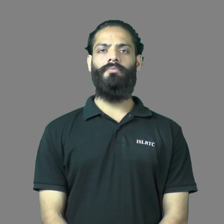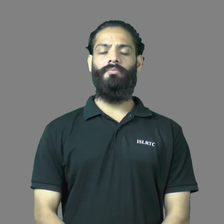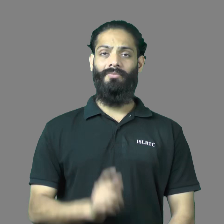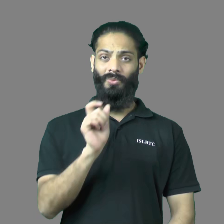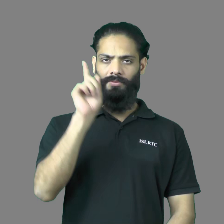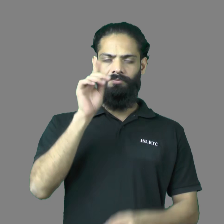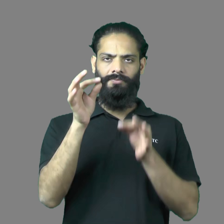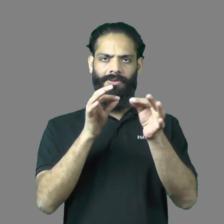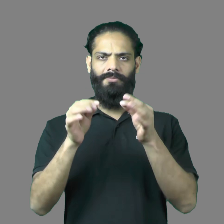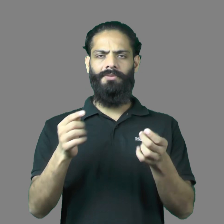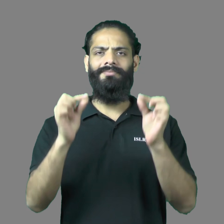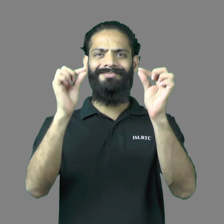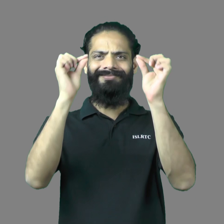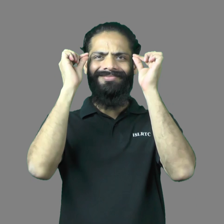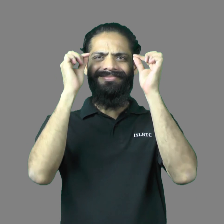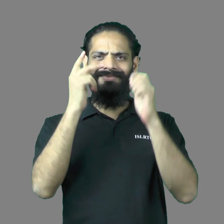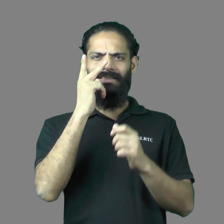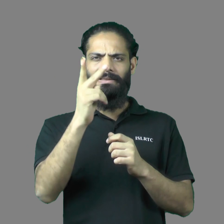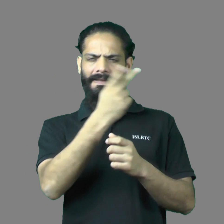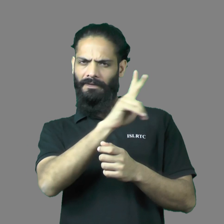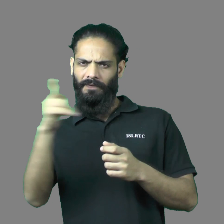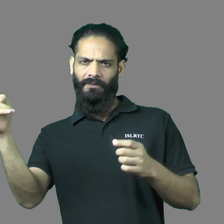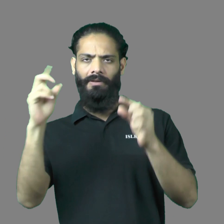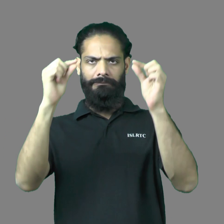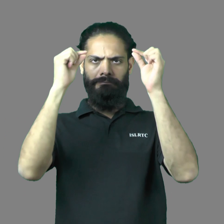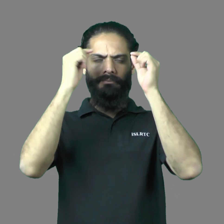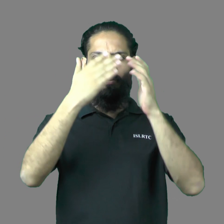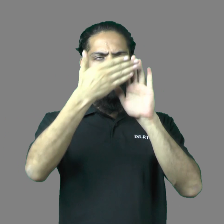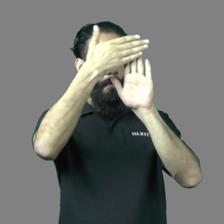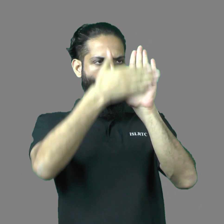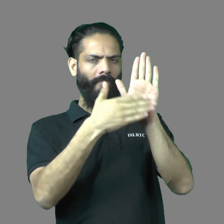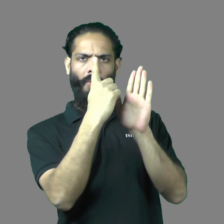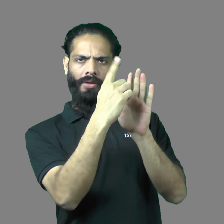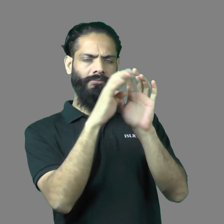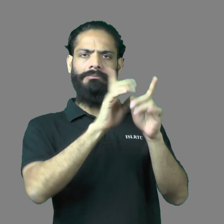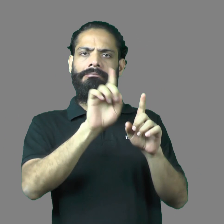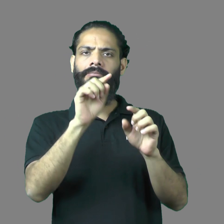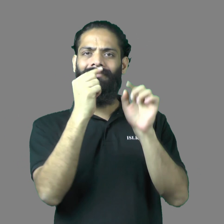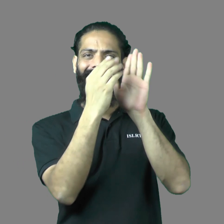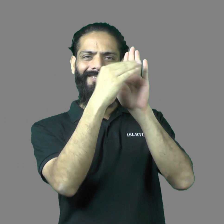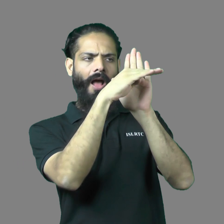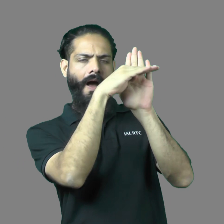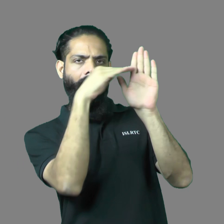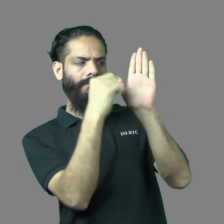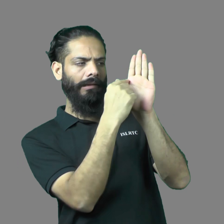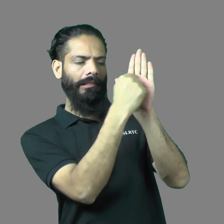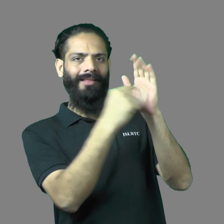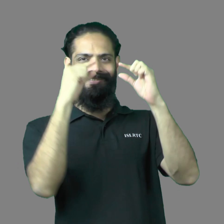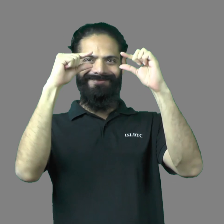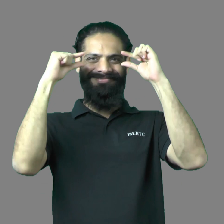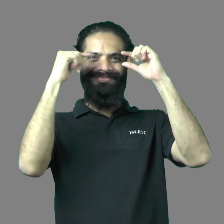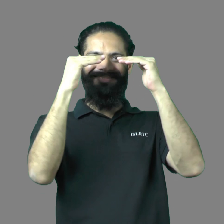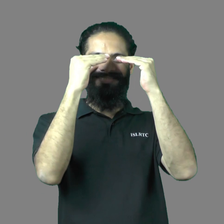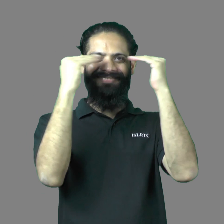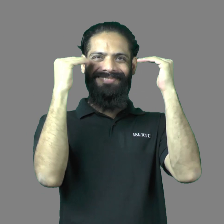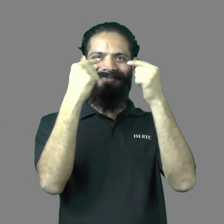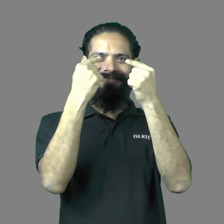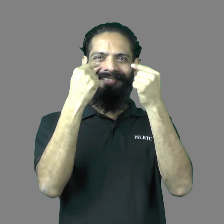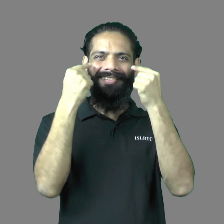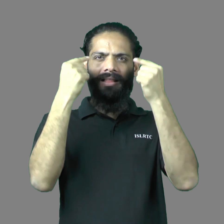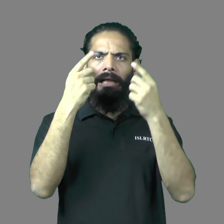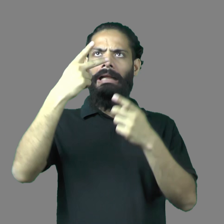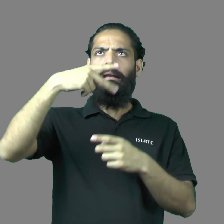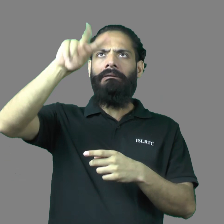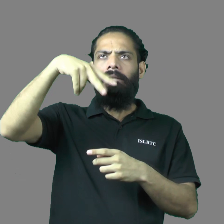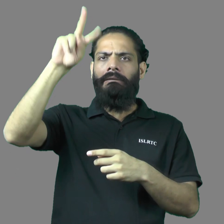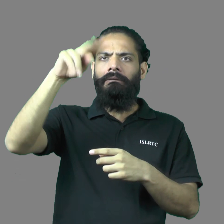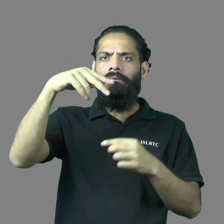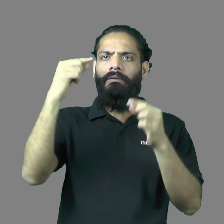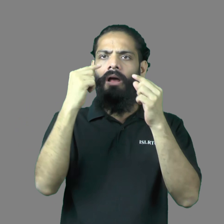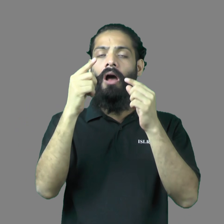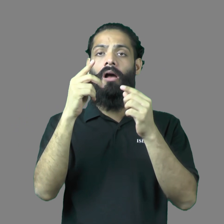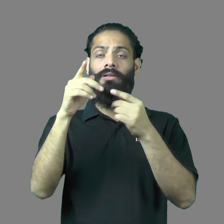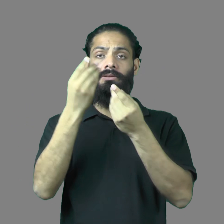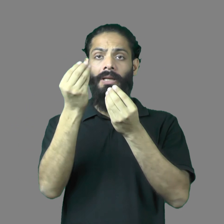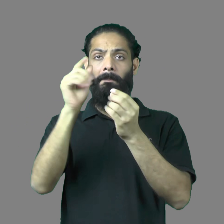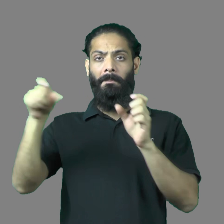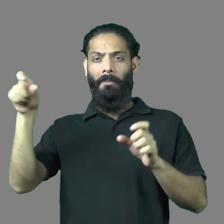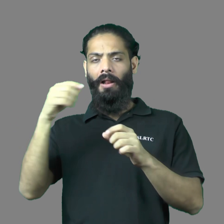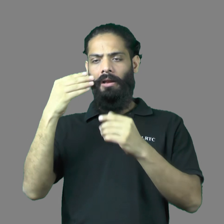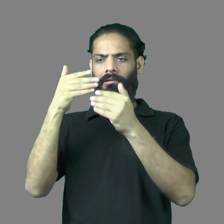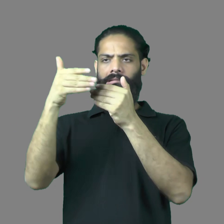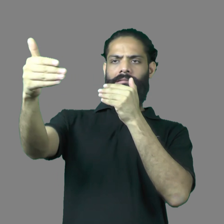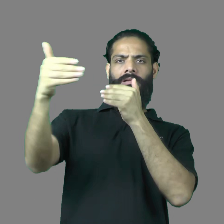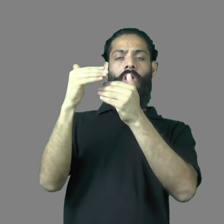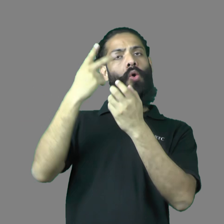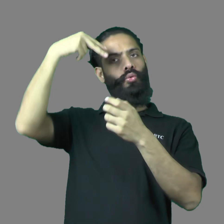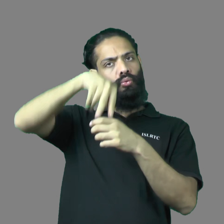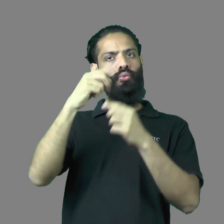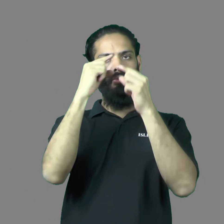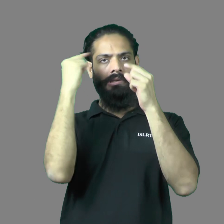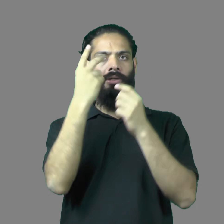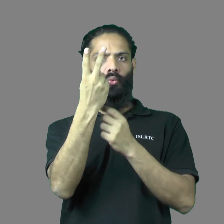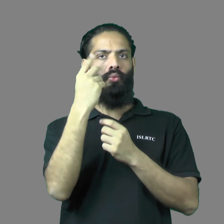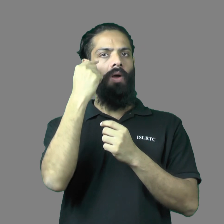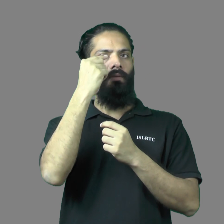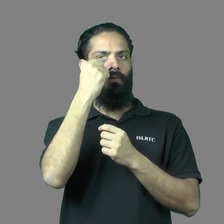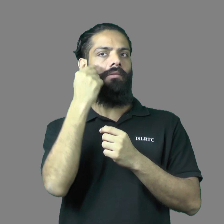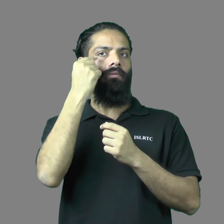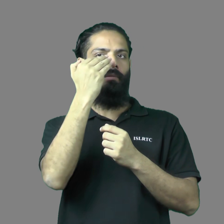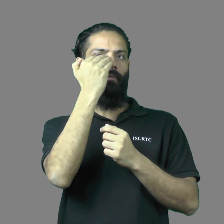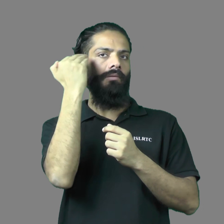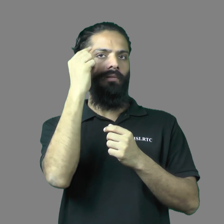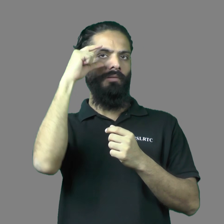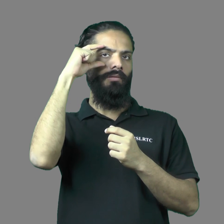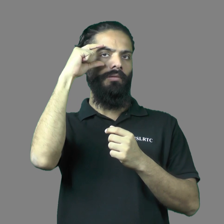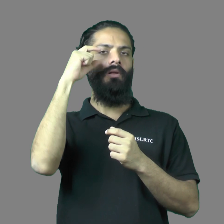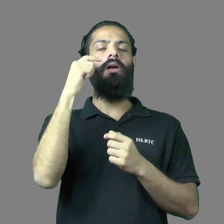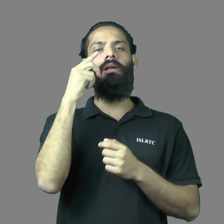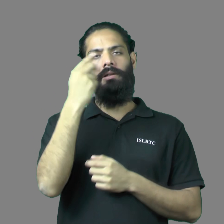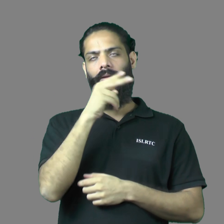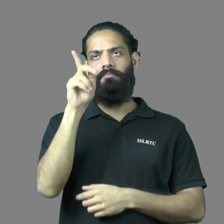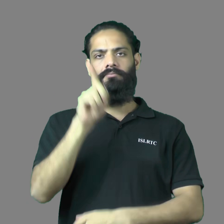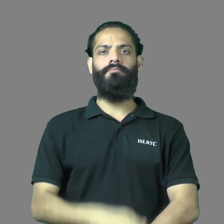Bi-focal lenses